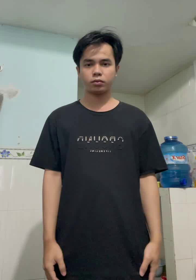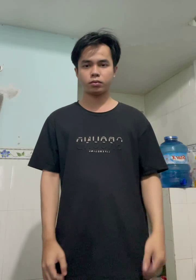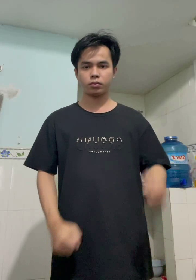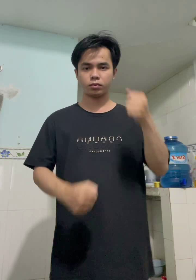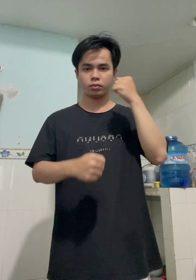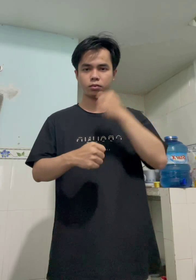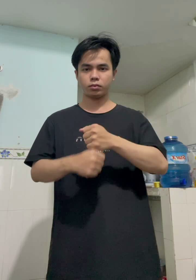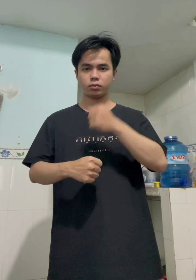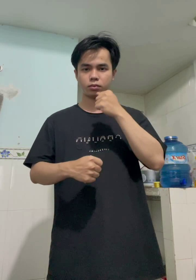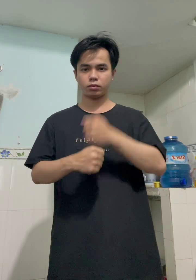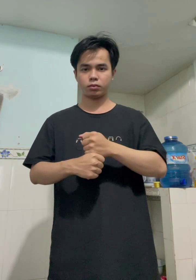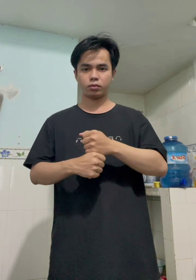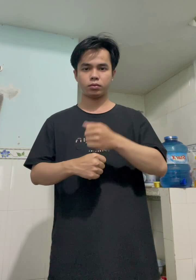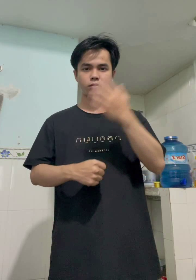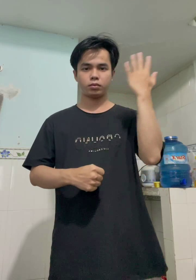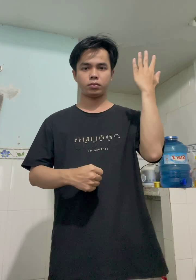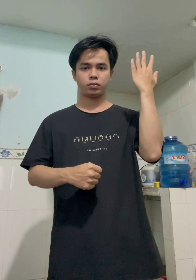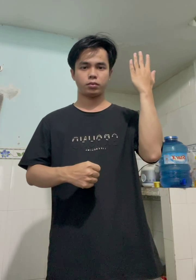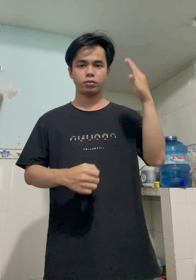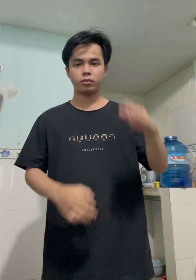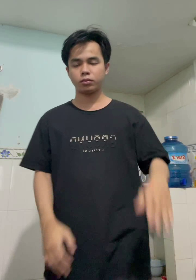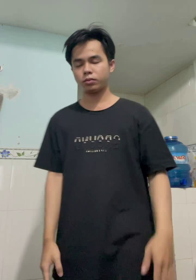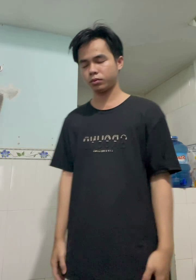that nghiep